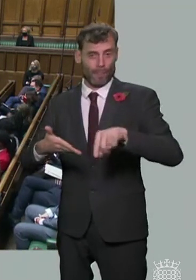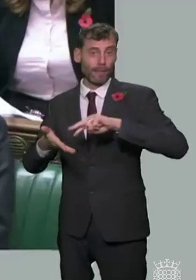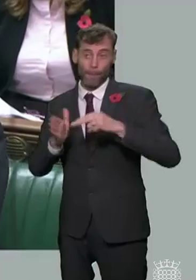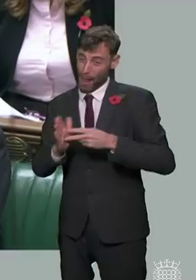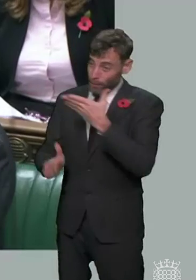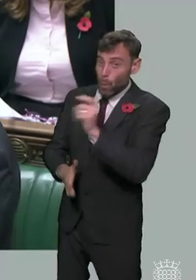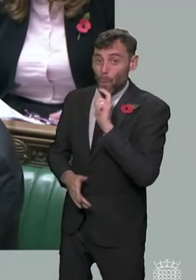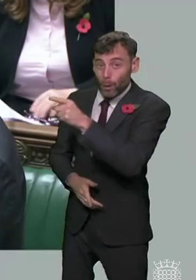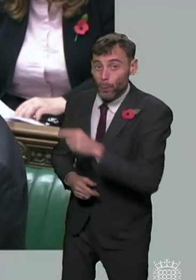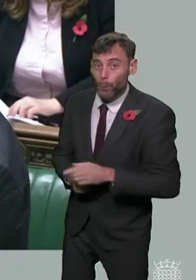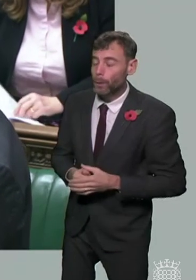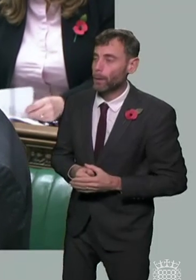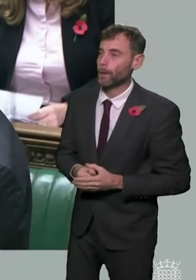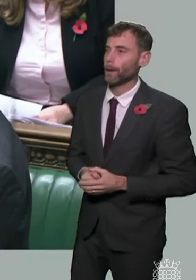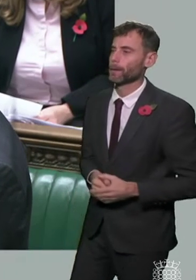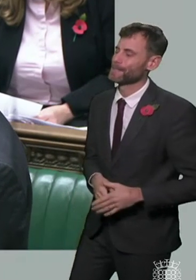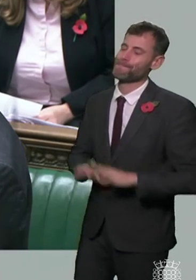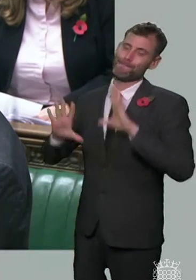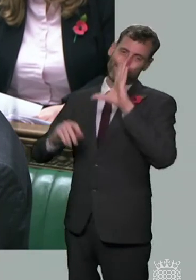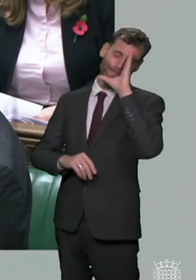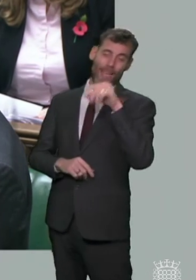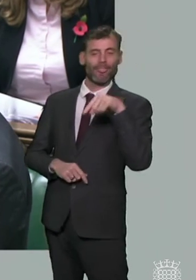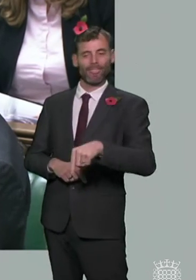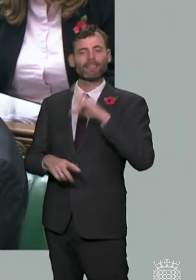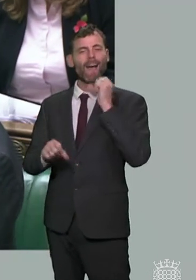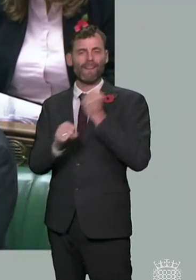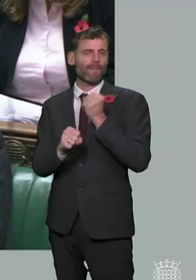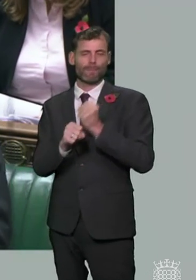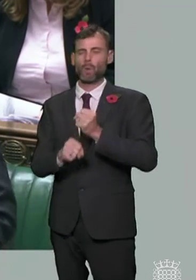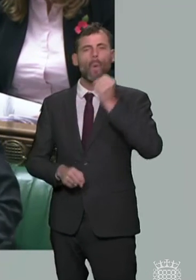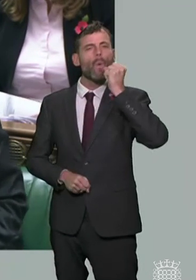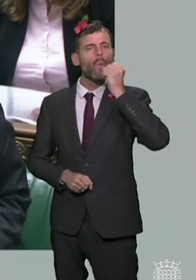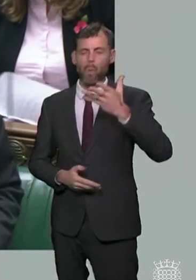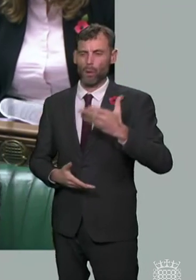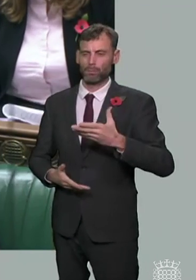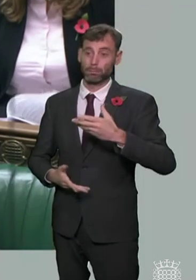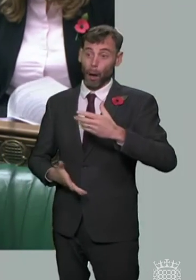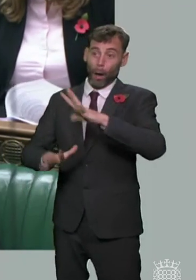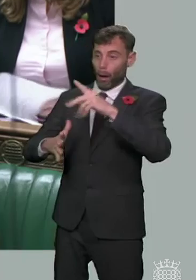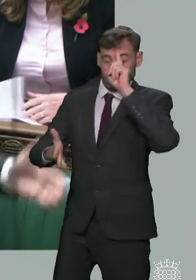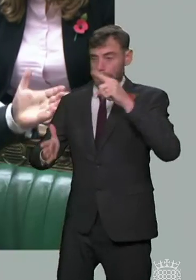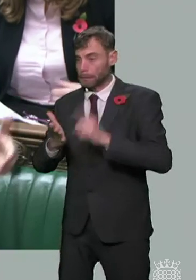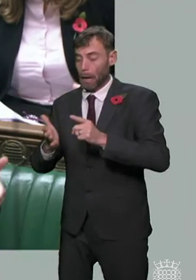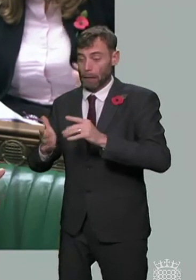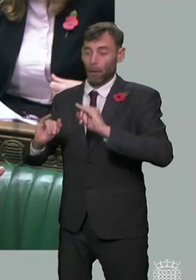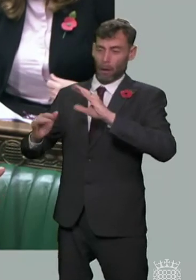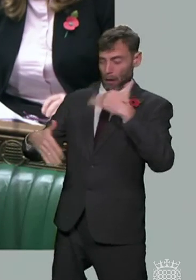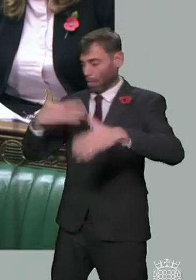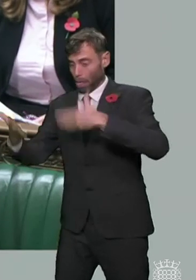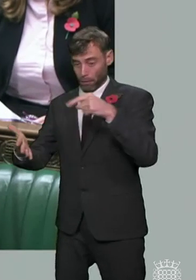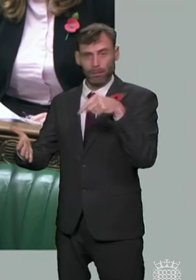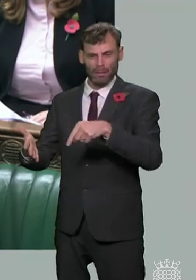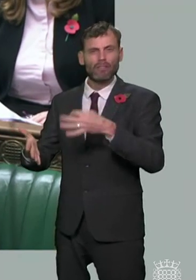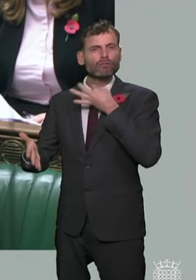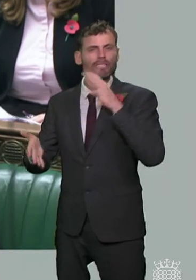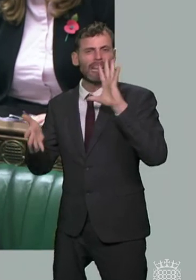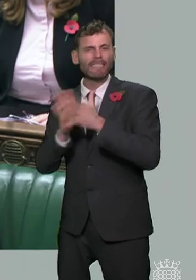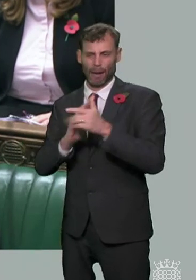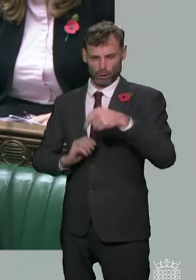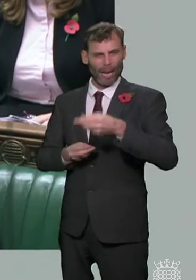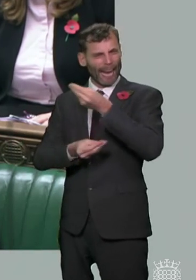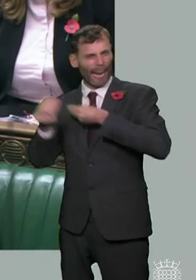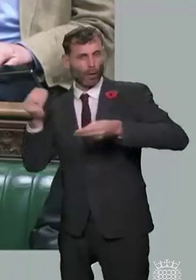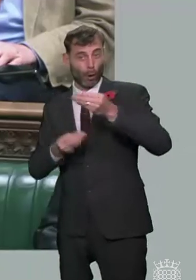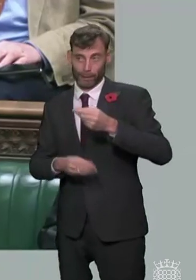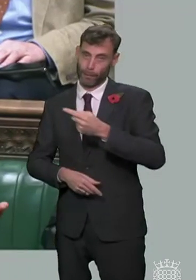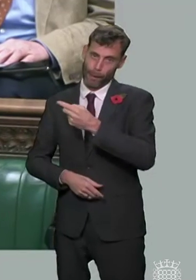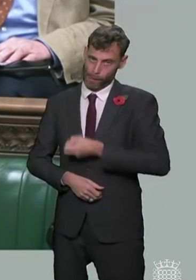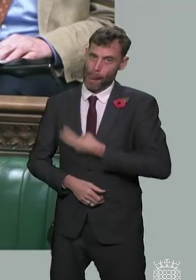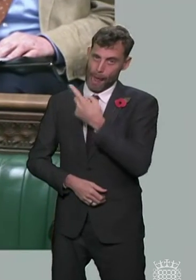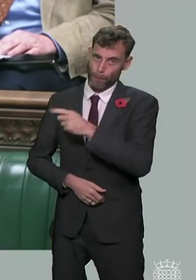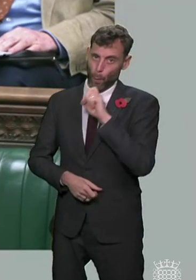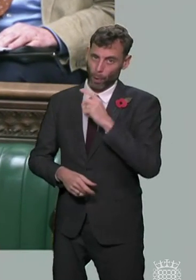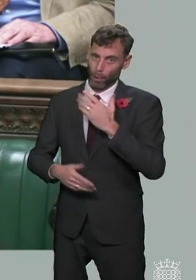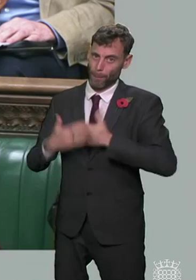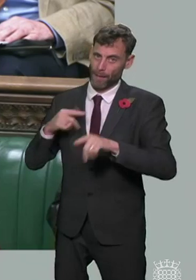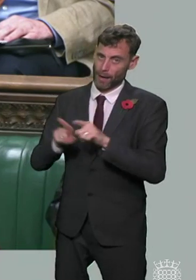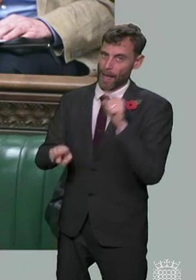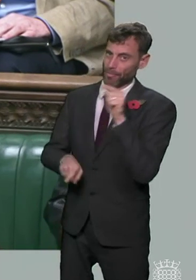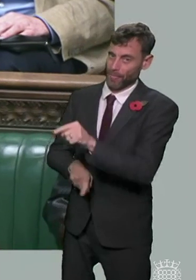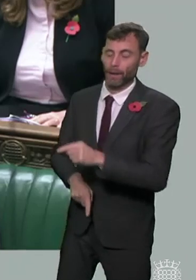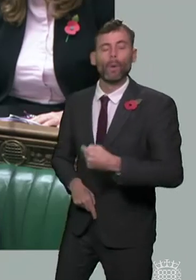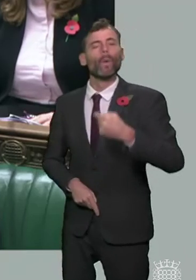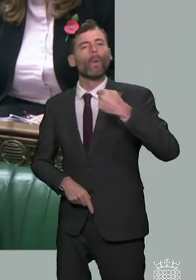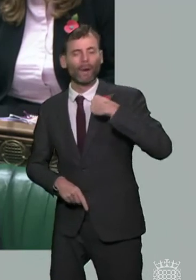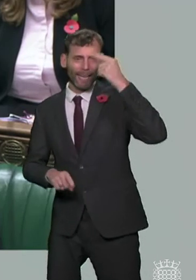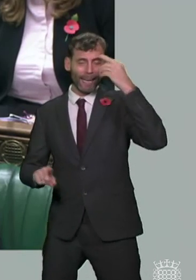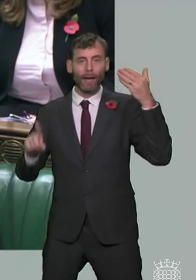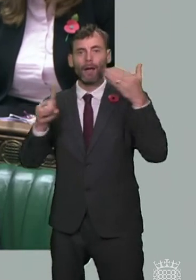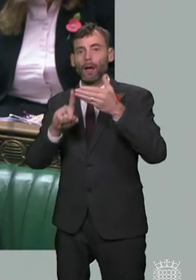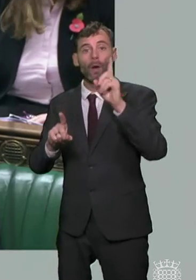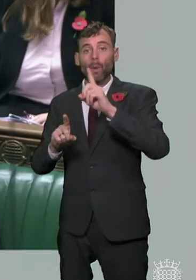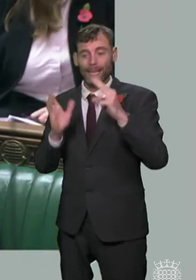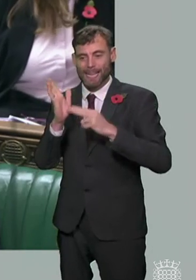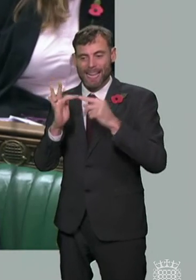What this Government are going to do, rather than taking steps to damage the economy of this country, which is what Labour would do, is get to net zero aviation.